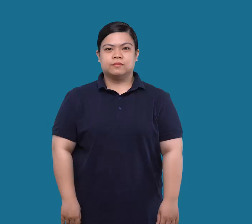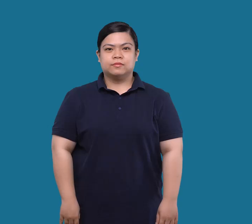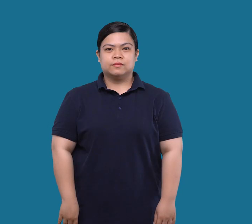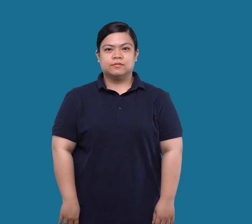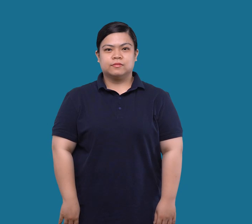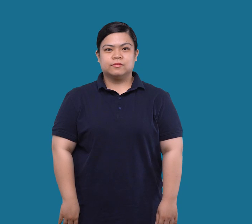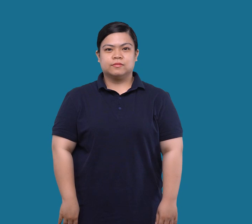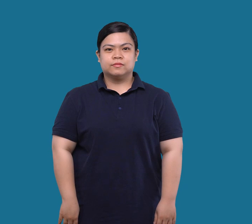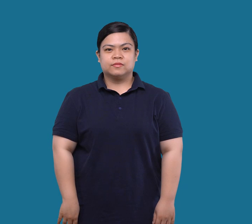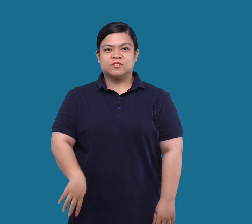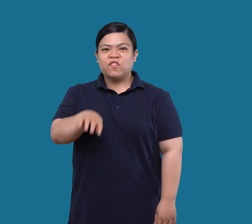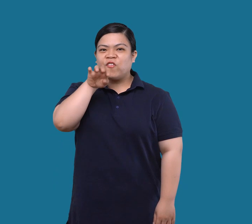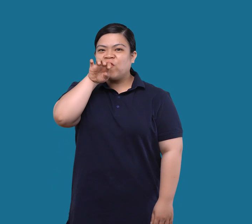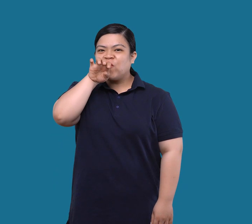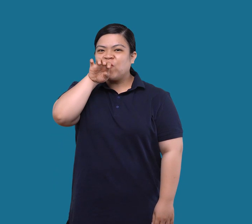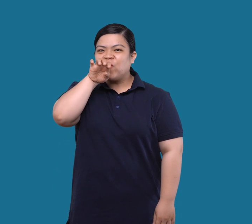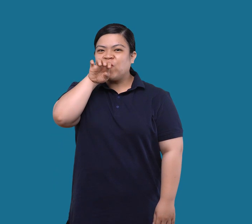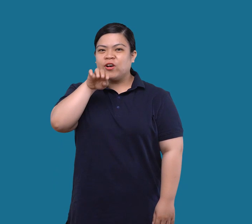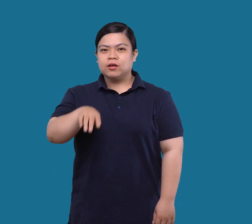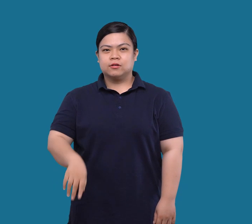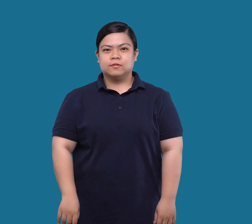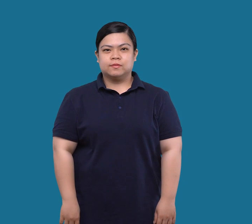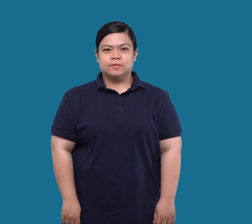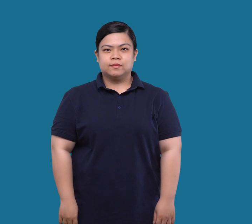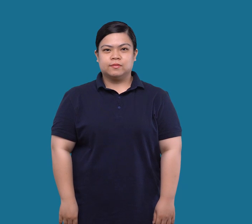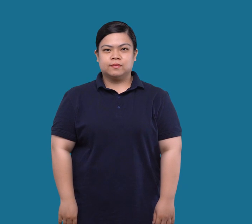răng hô